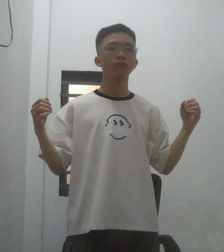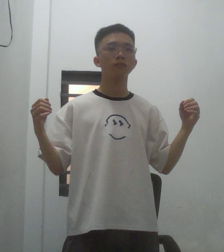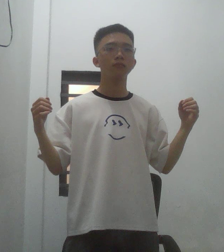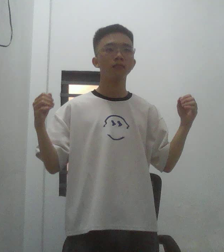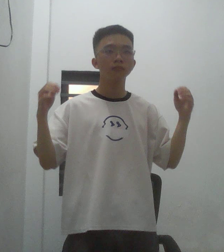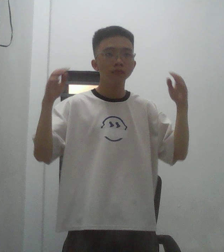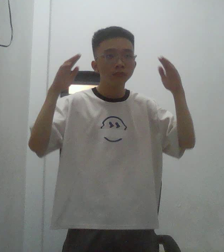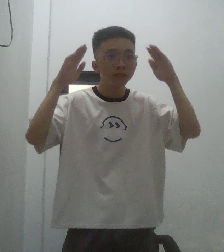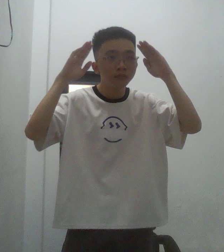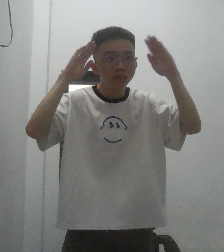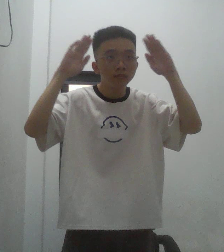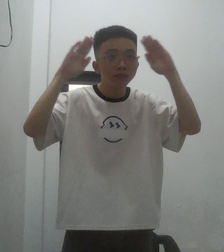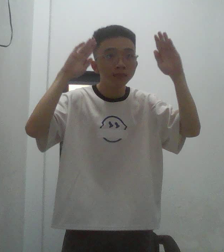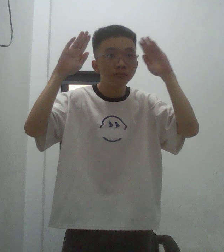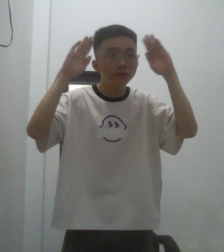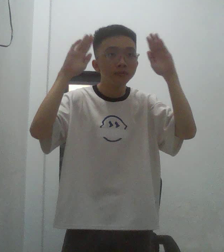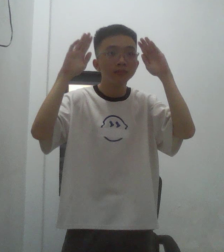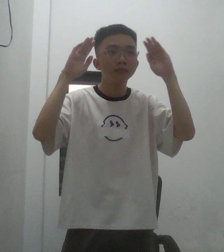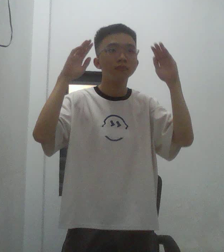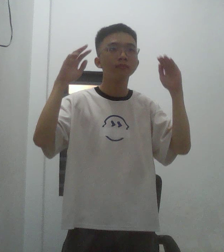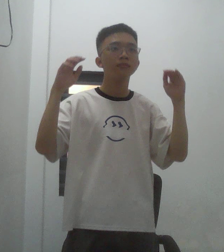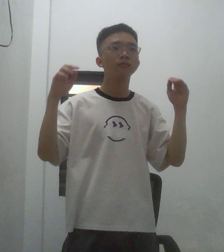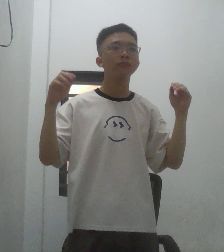xin chao